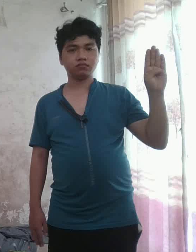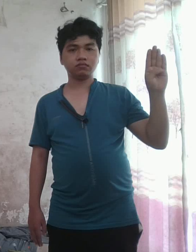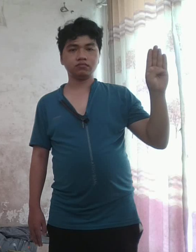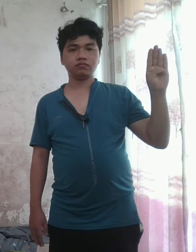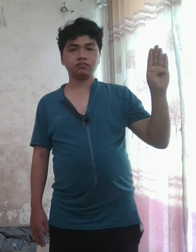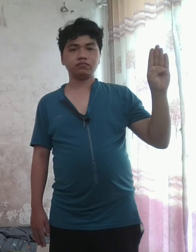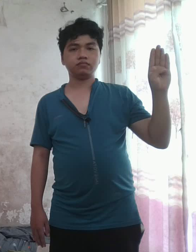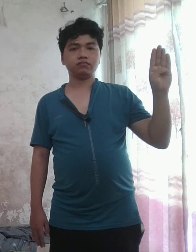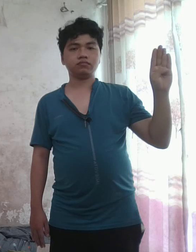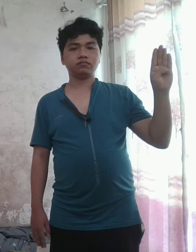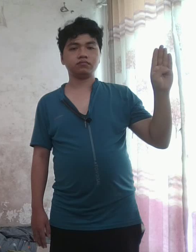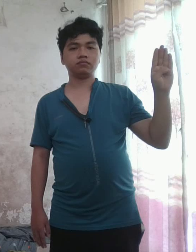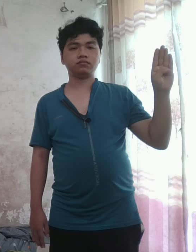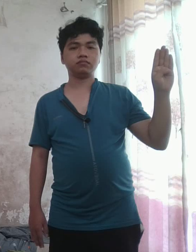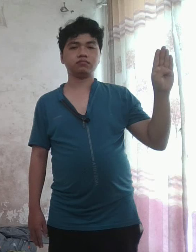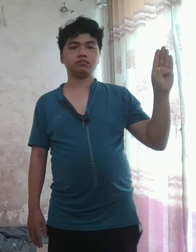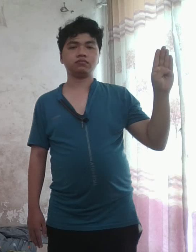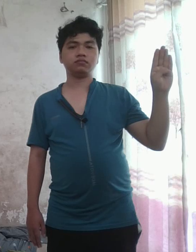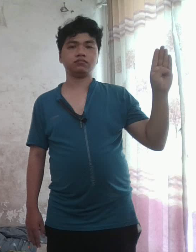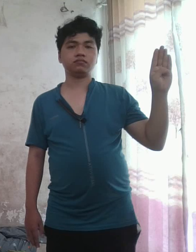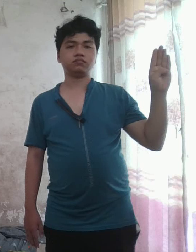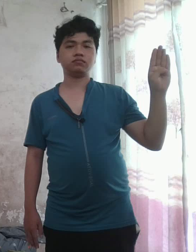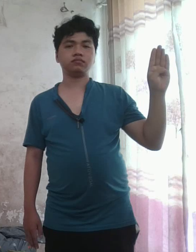b